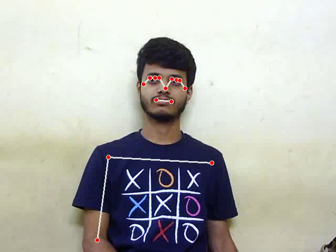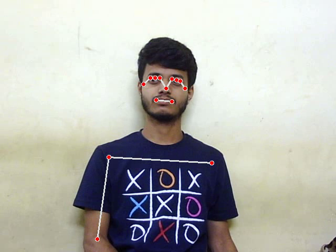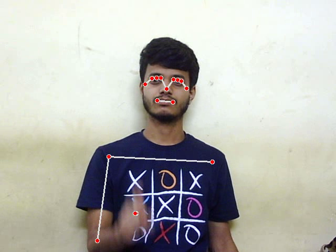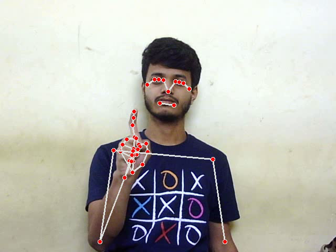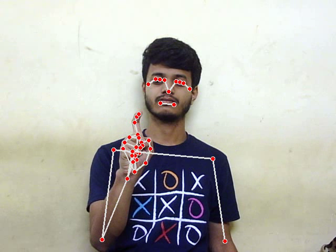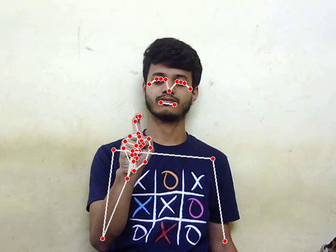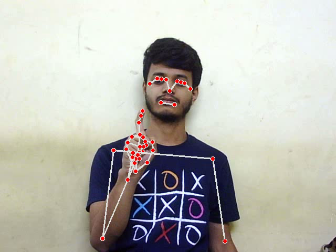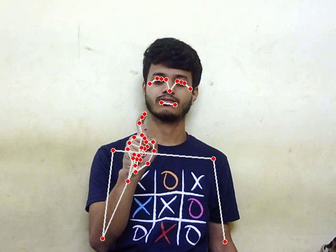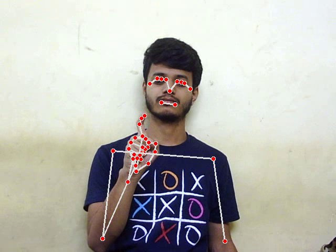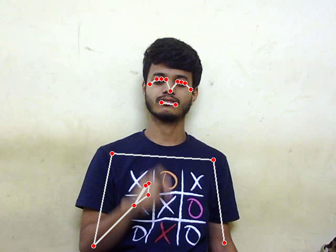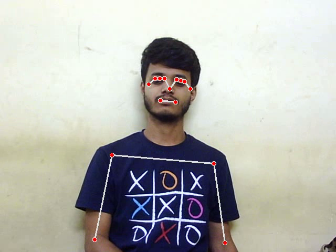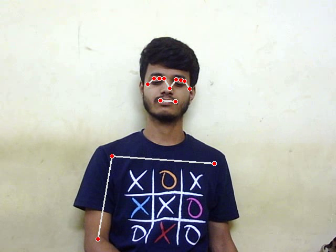question